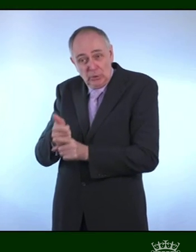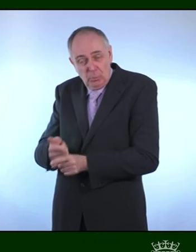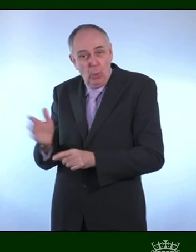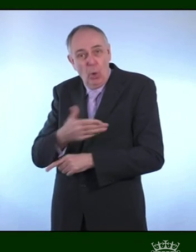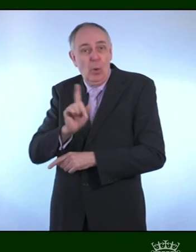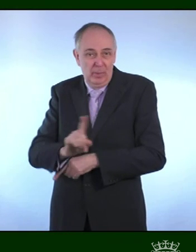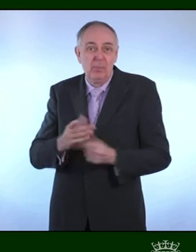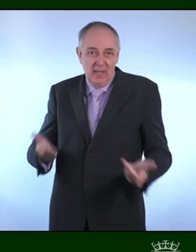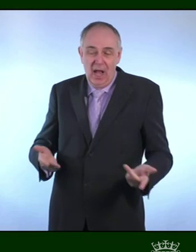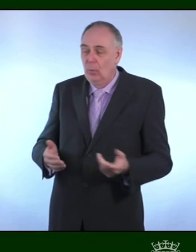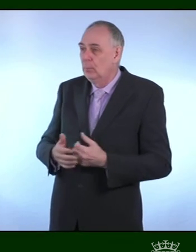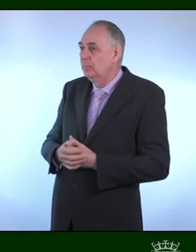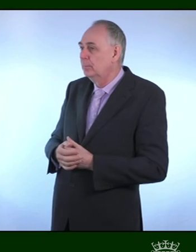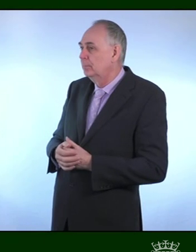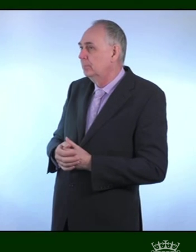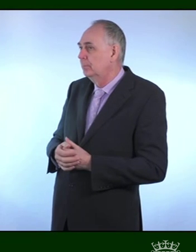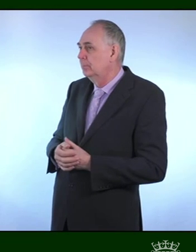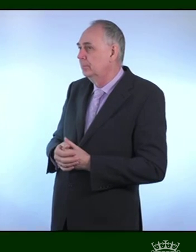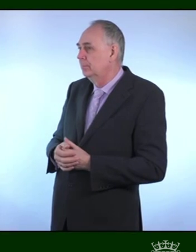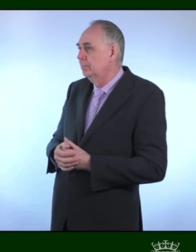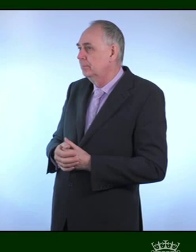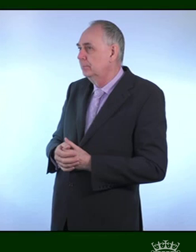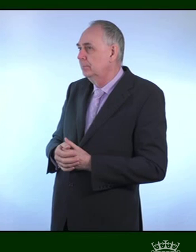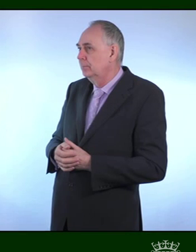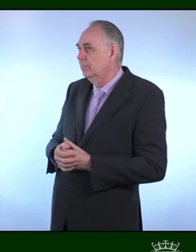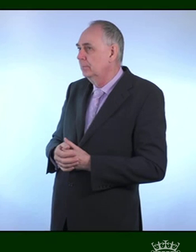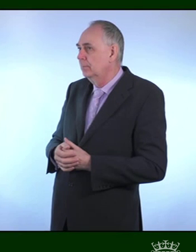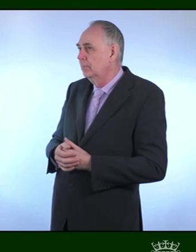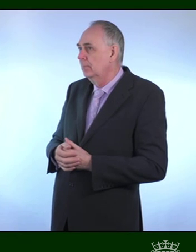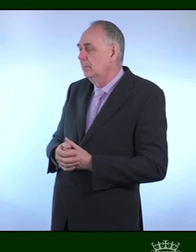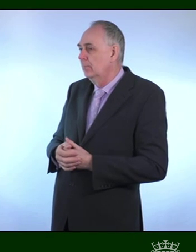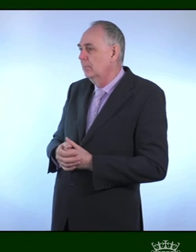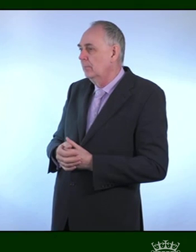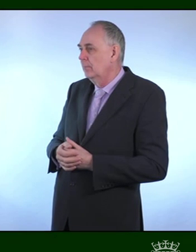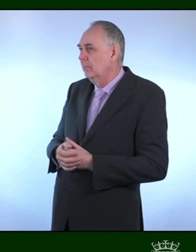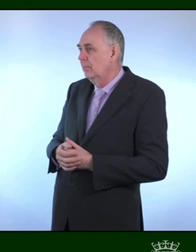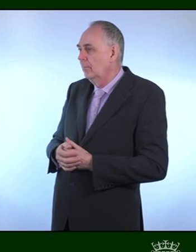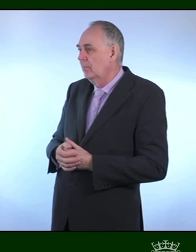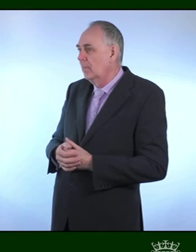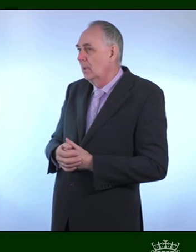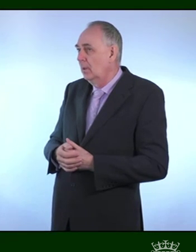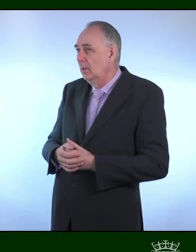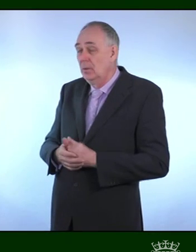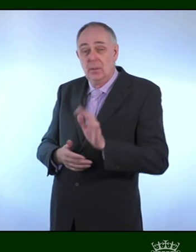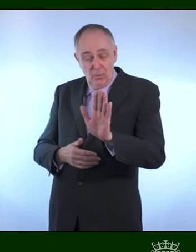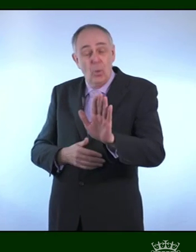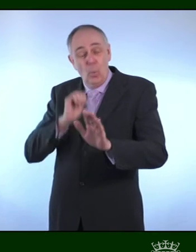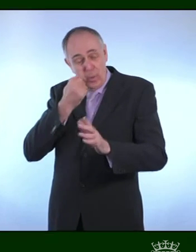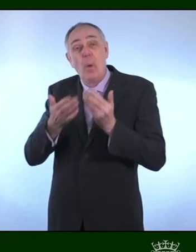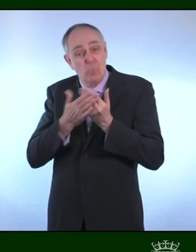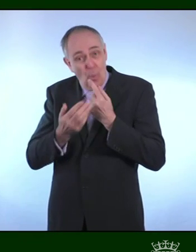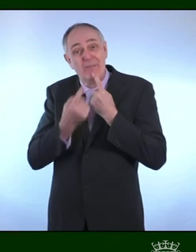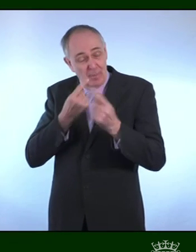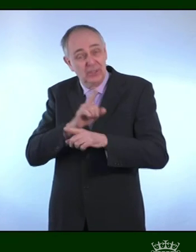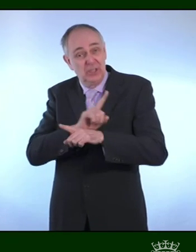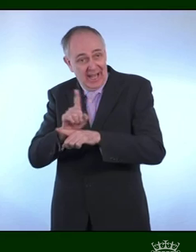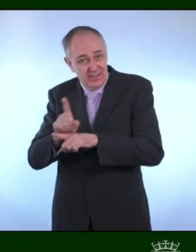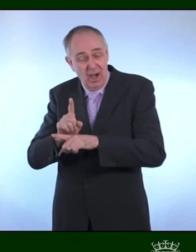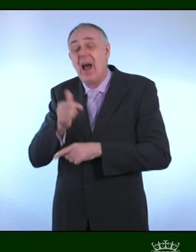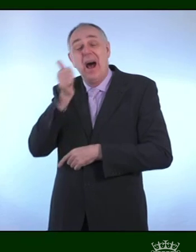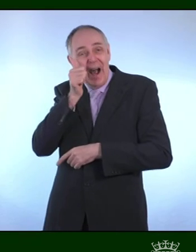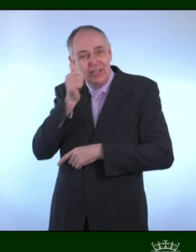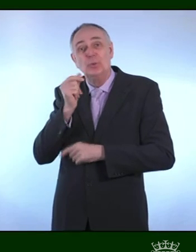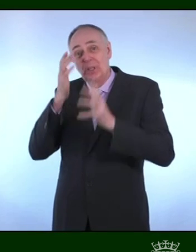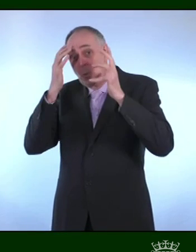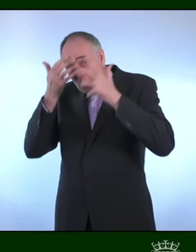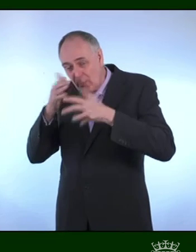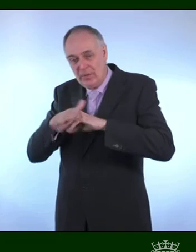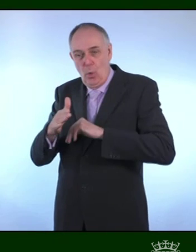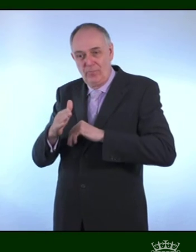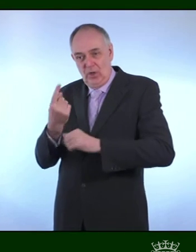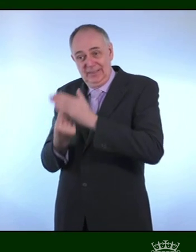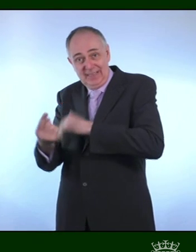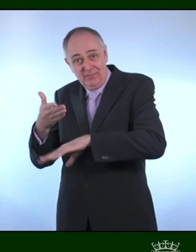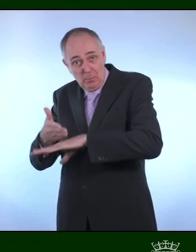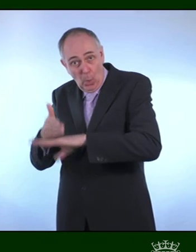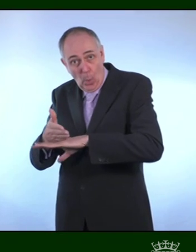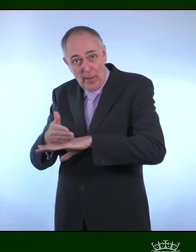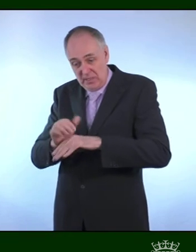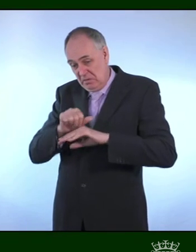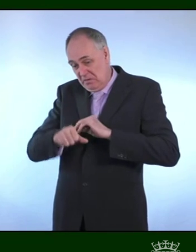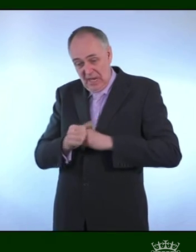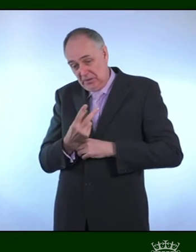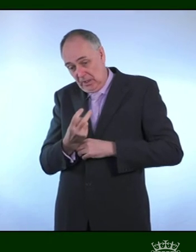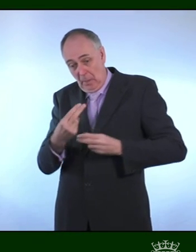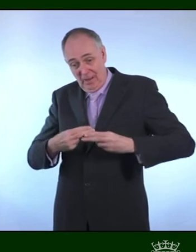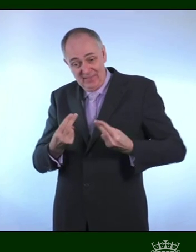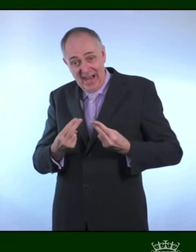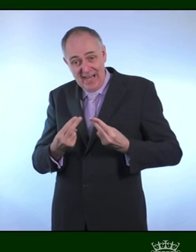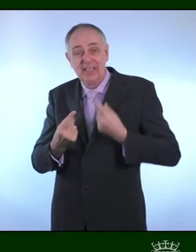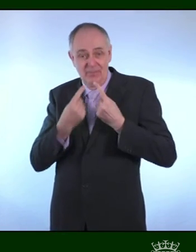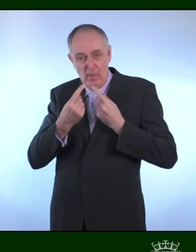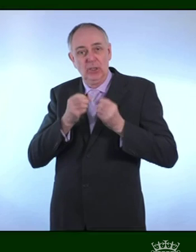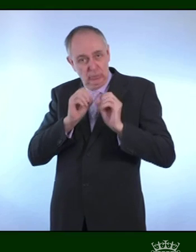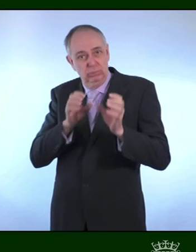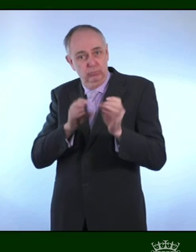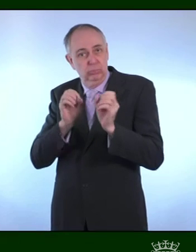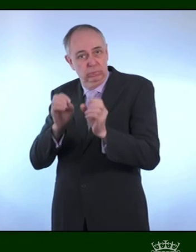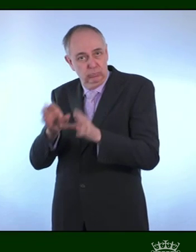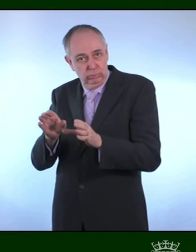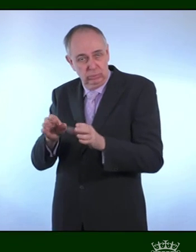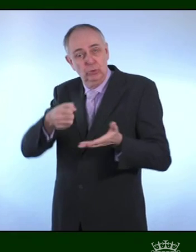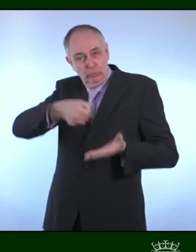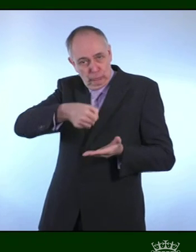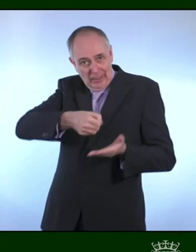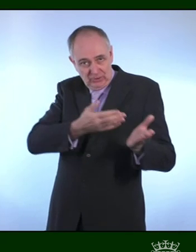It is a quite unprecedented step and he will be hearing more about that— I know that there are concerns about the self-employed, but he will be hearing more in the next couple of days from my right honourable Friend the Chancellor.